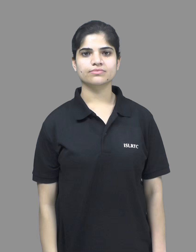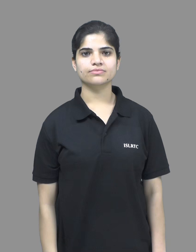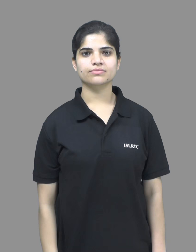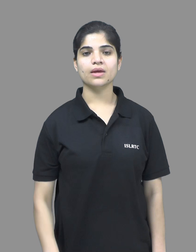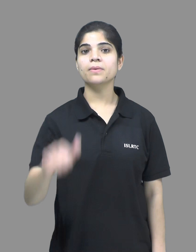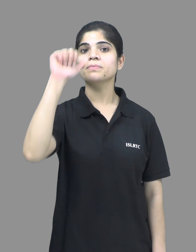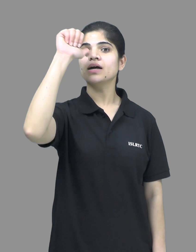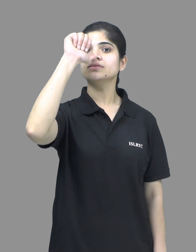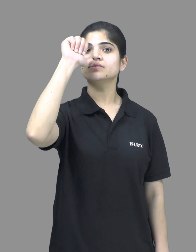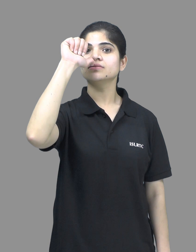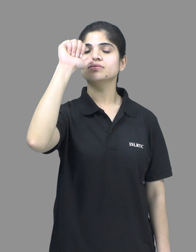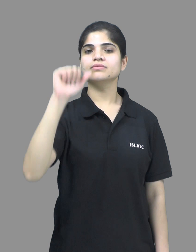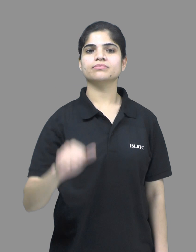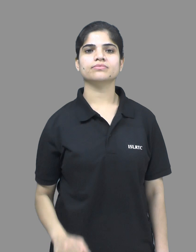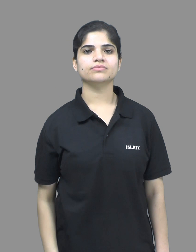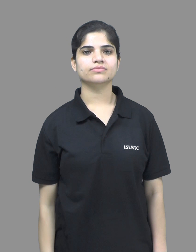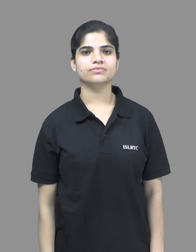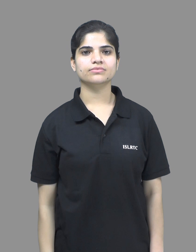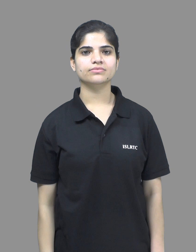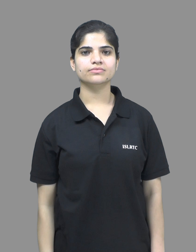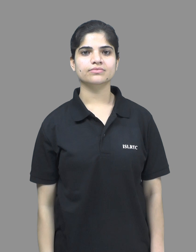Water